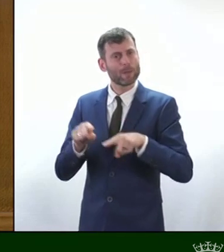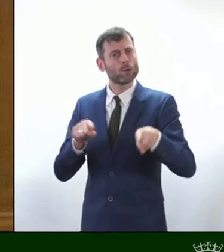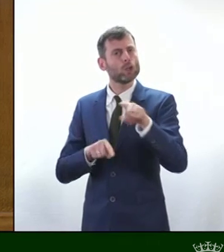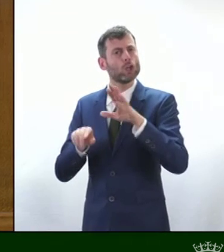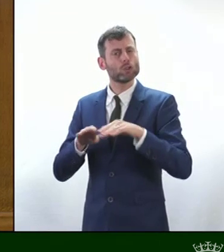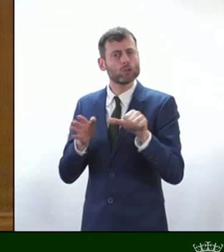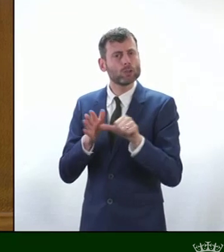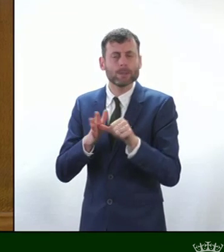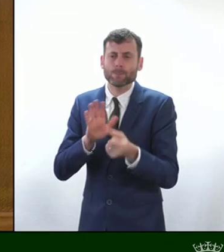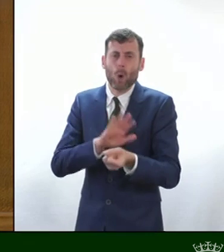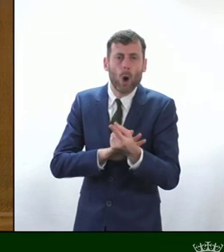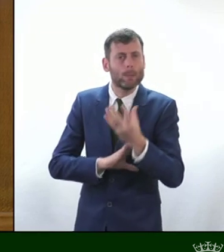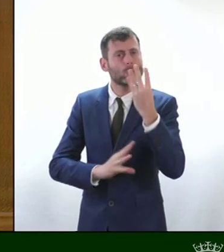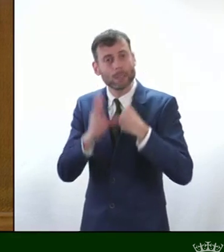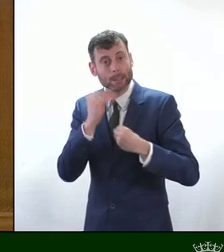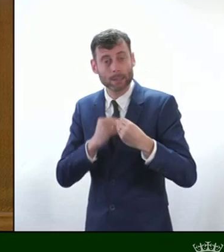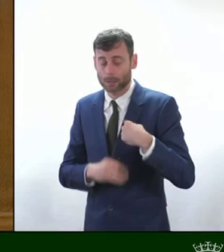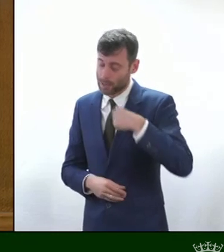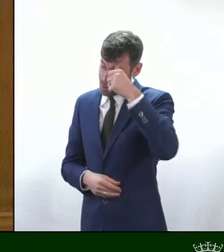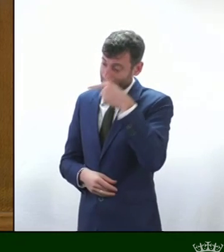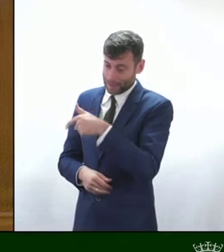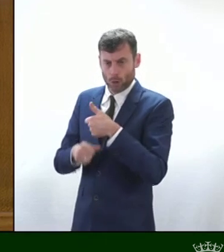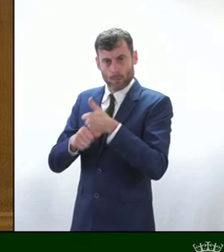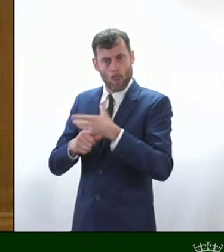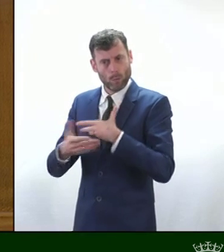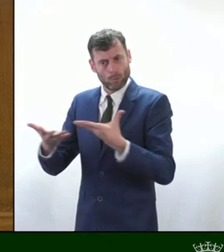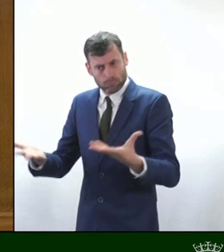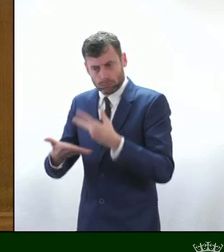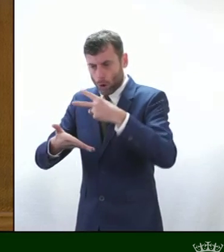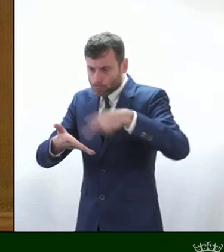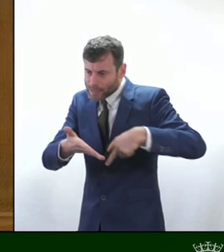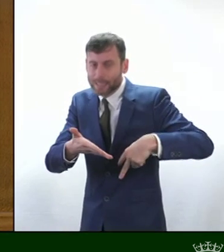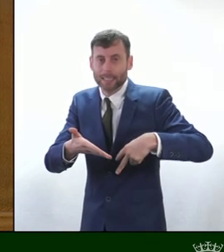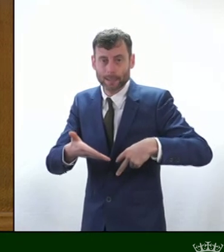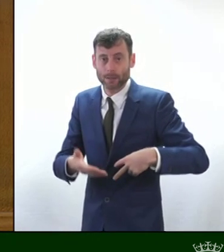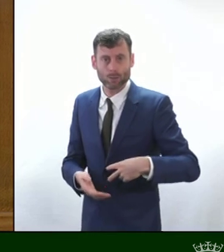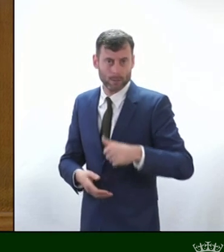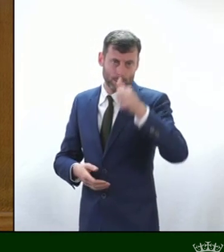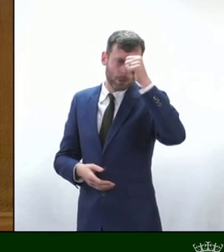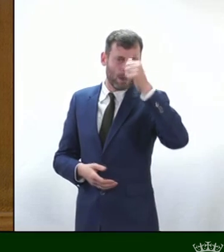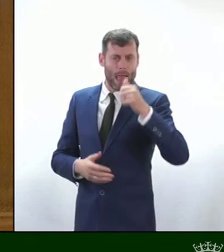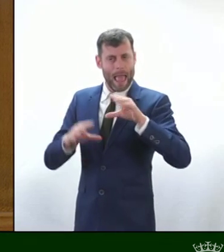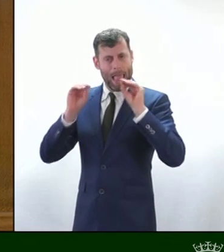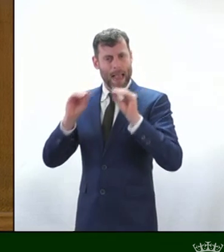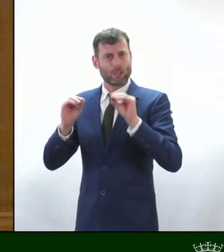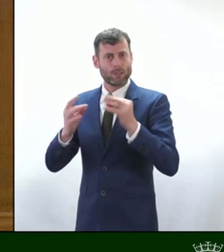I know that that is a great priority for the Prime Minister, given the potential impact of covid on the attainment gap.